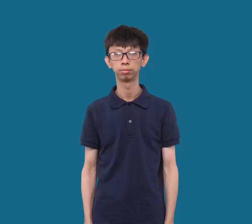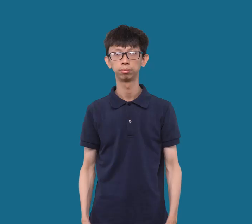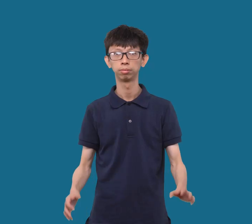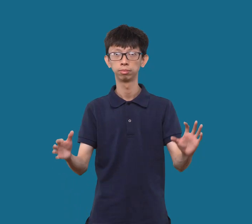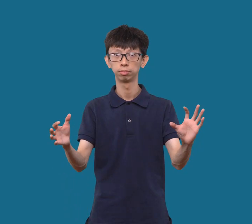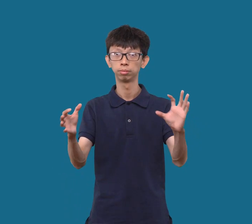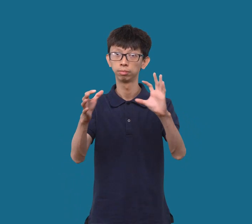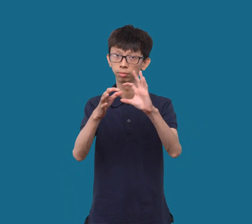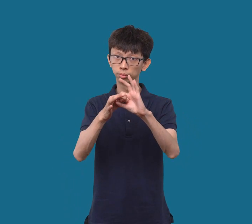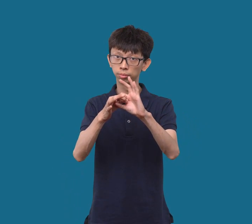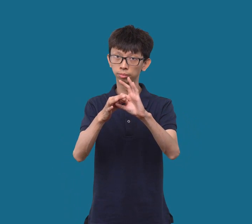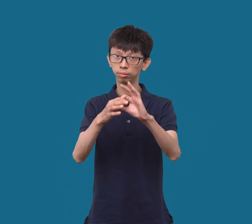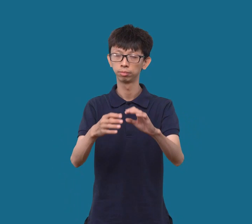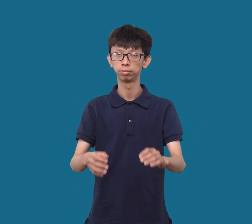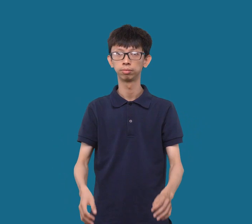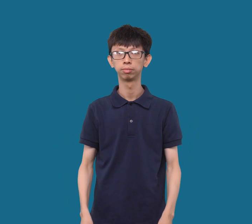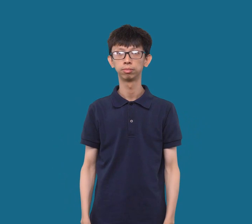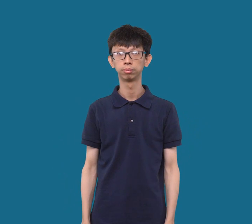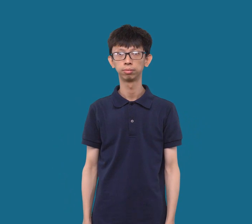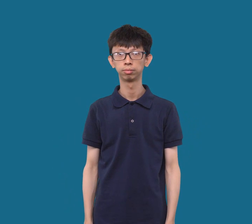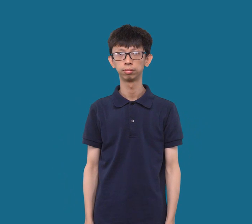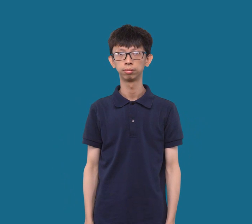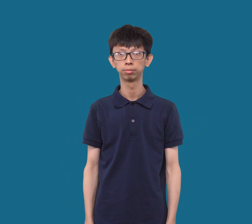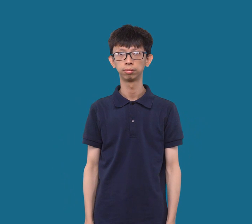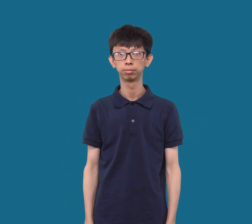kết hợp